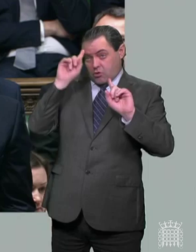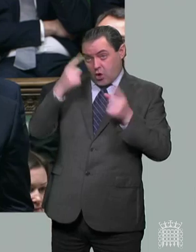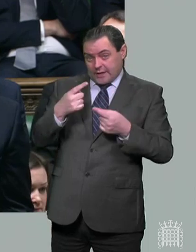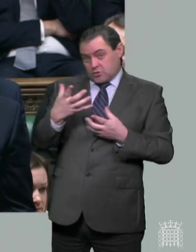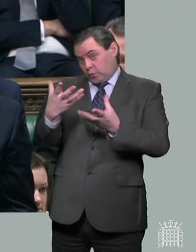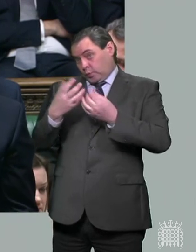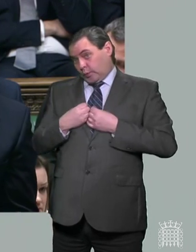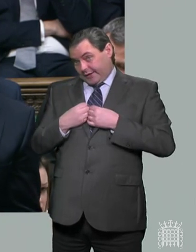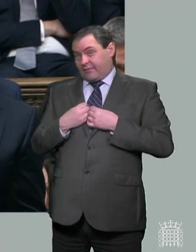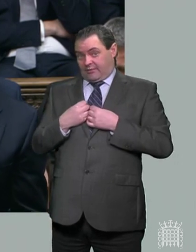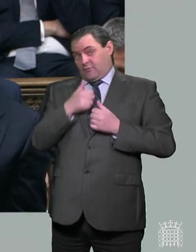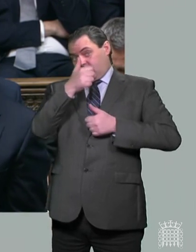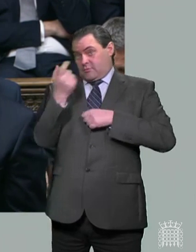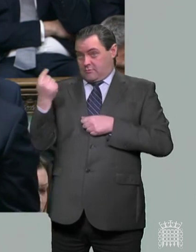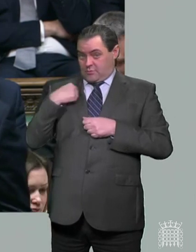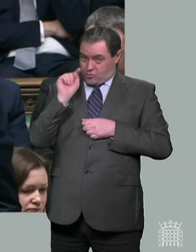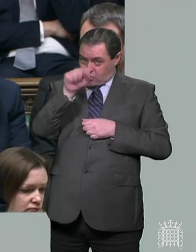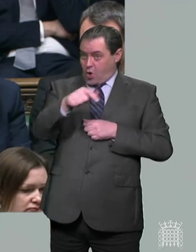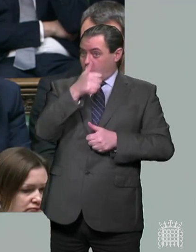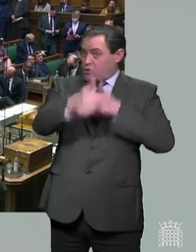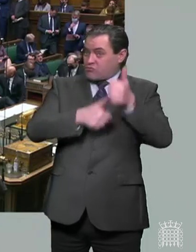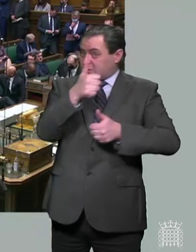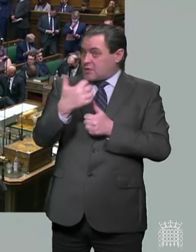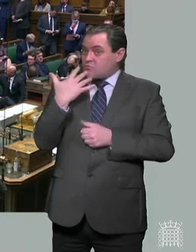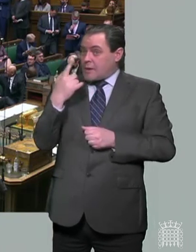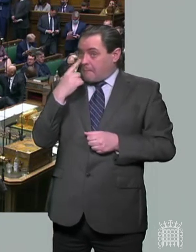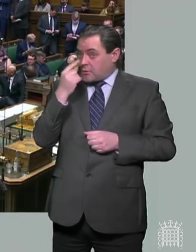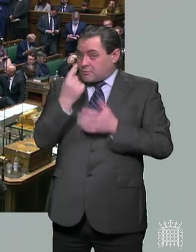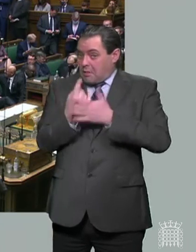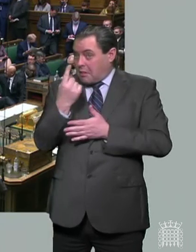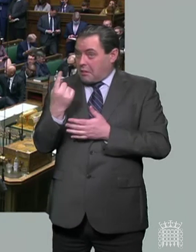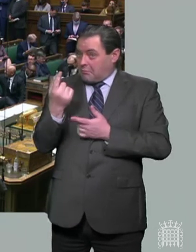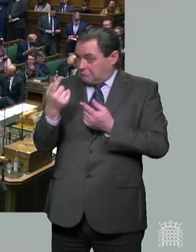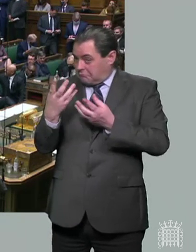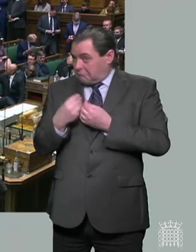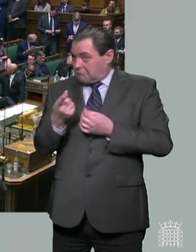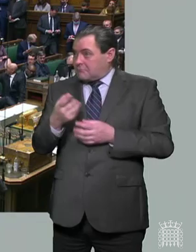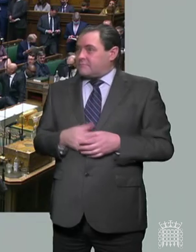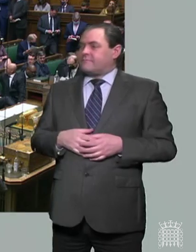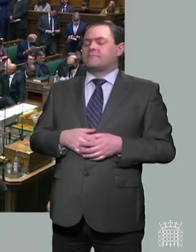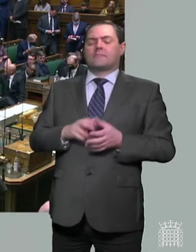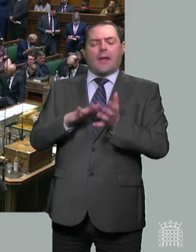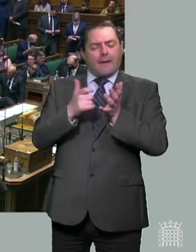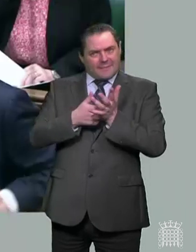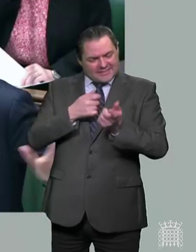Will he join me to do so in person at the nearest opportunity?